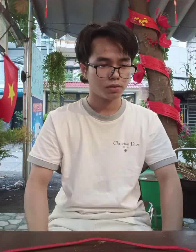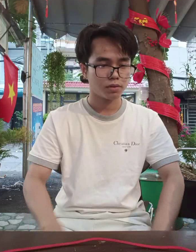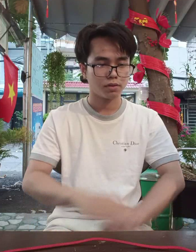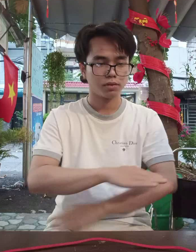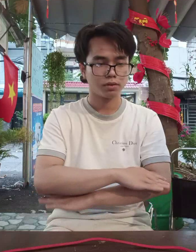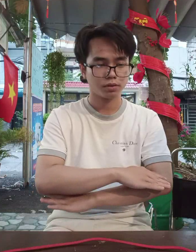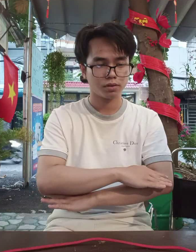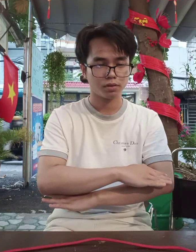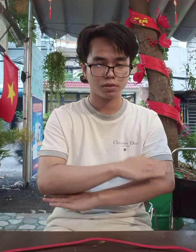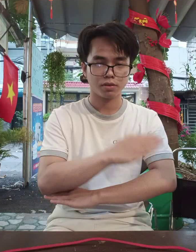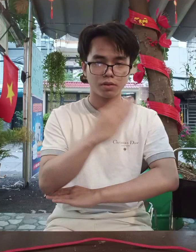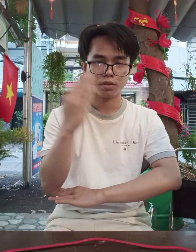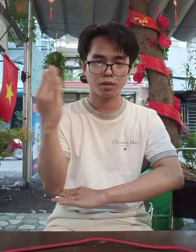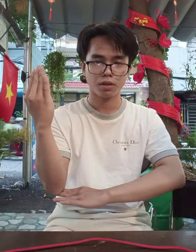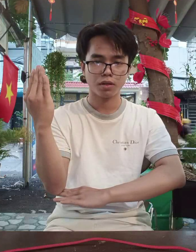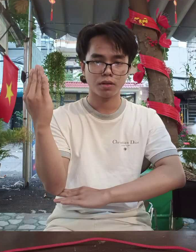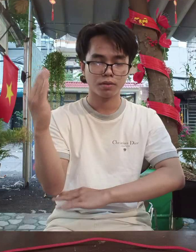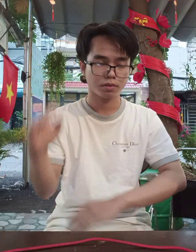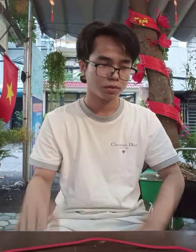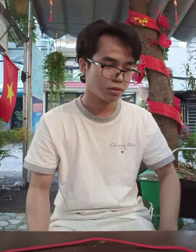buoi sang